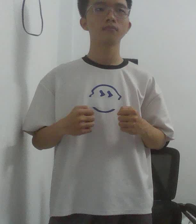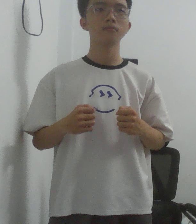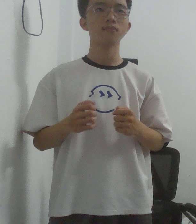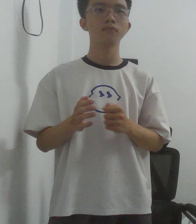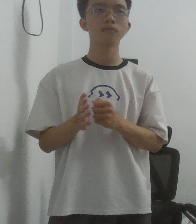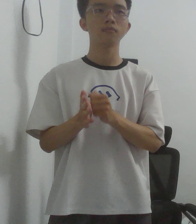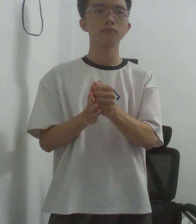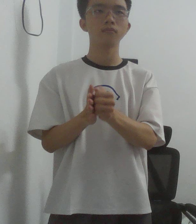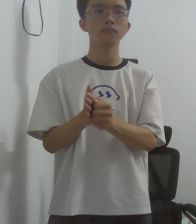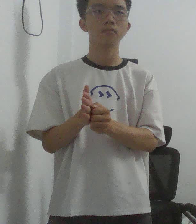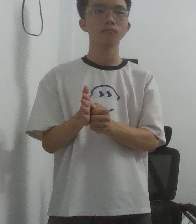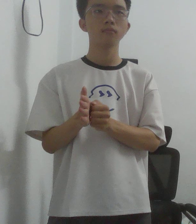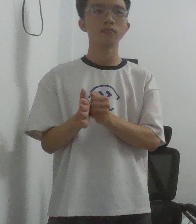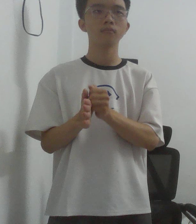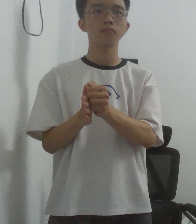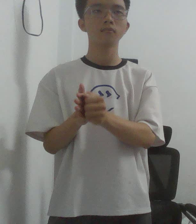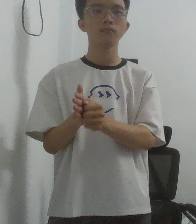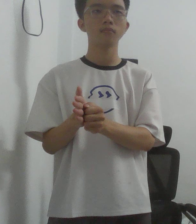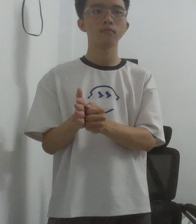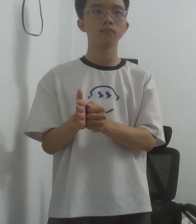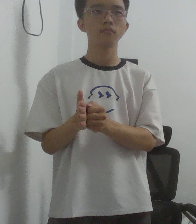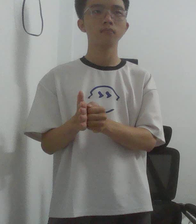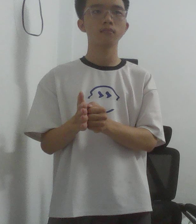thang